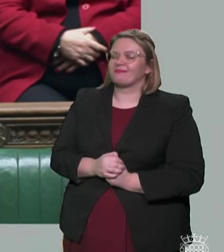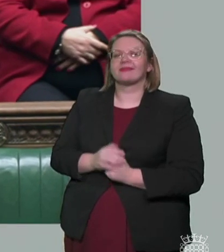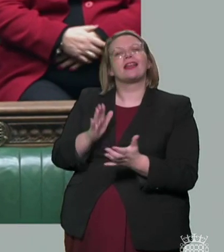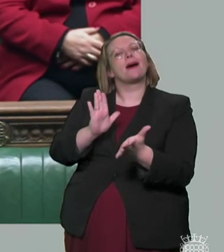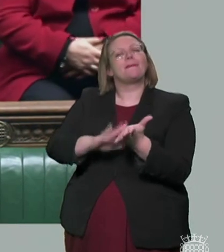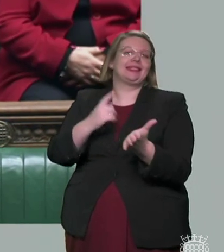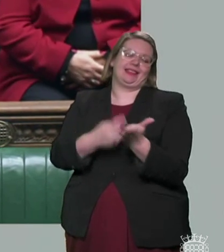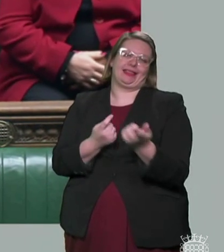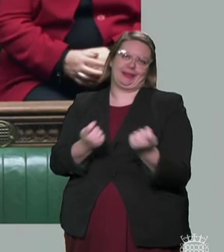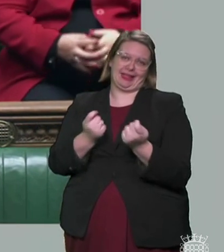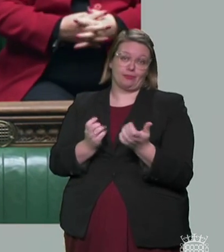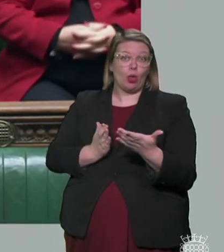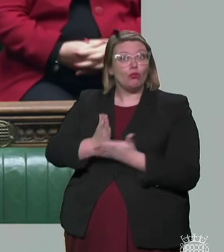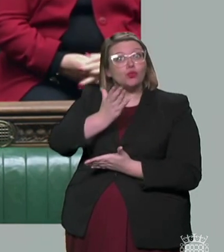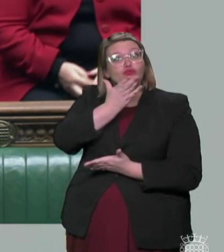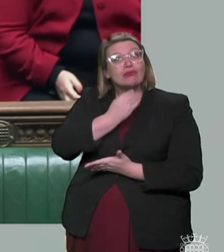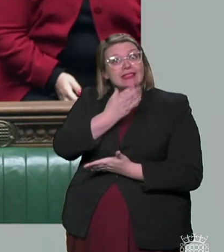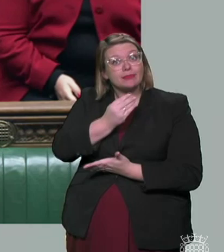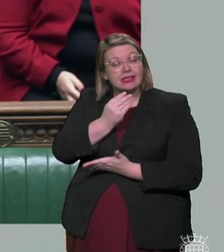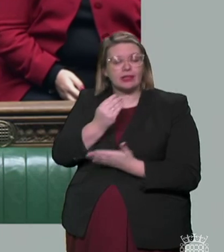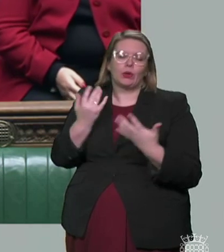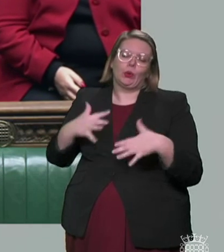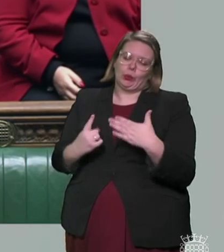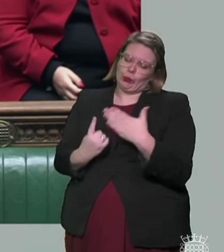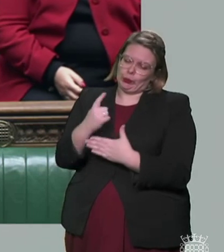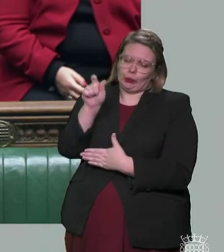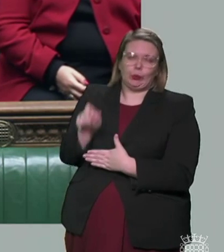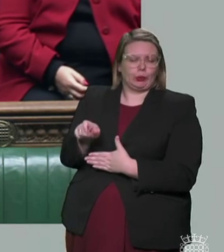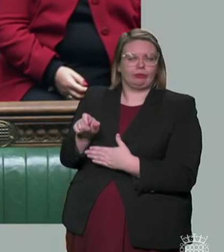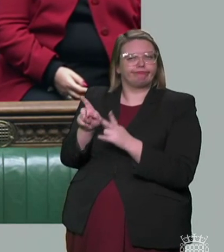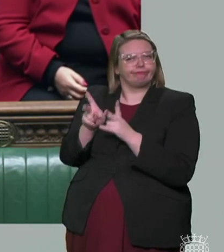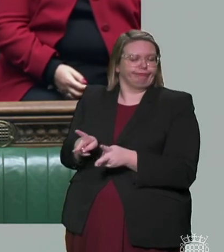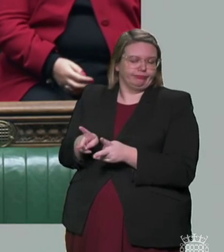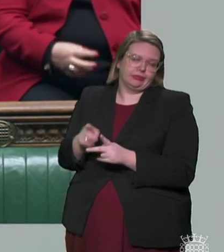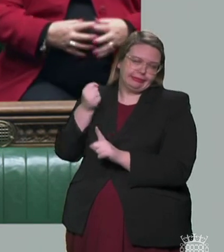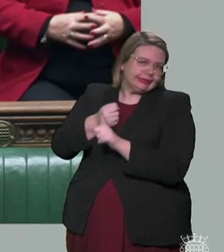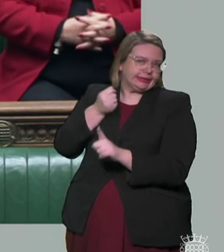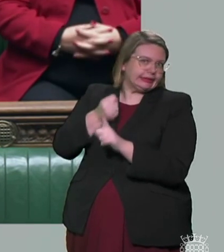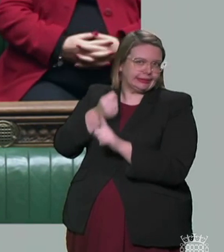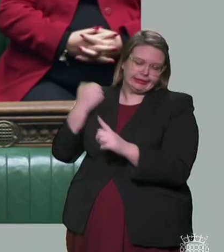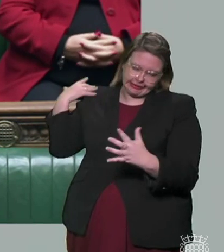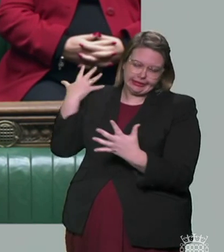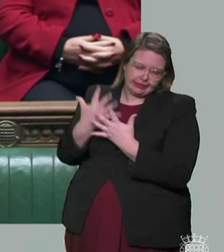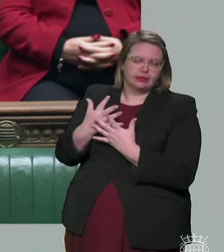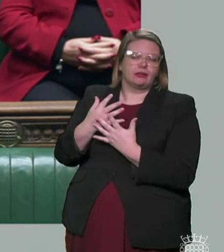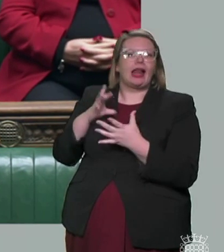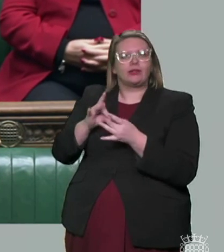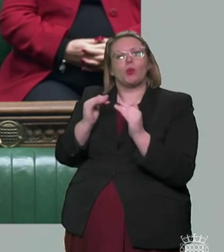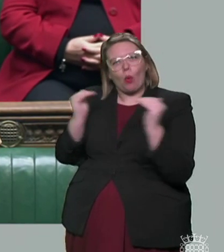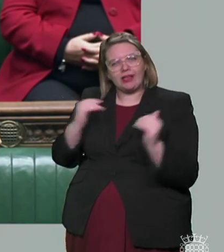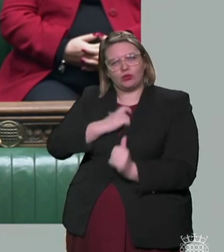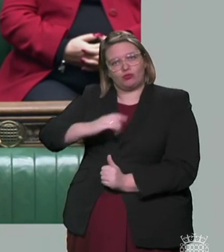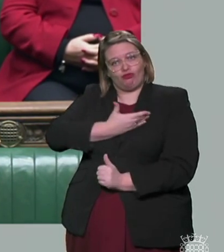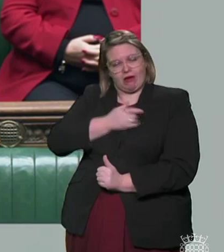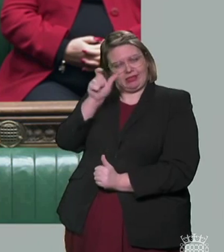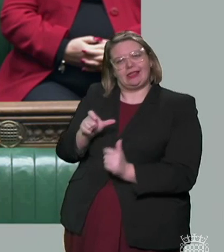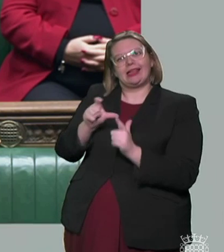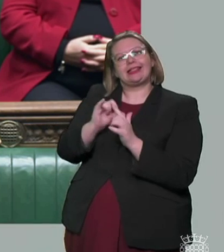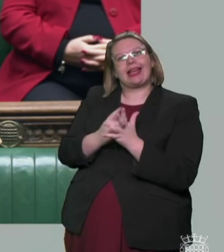Over the Christmas break, the world lost a giant in the fight for equality and human rights: the great Desmond Tutu.